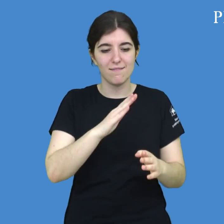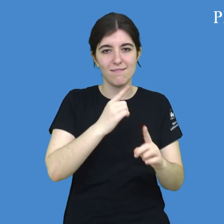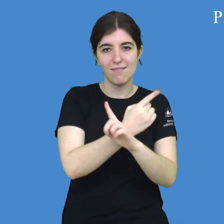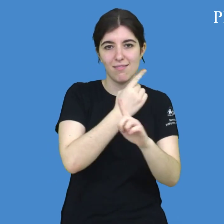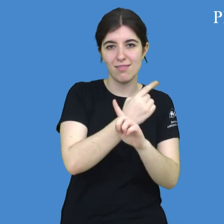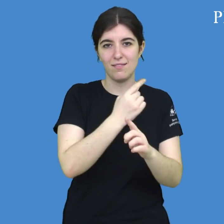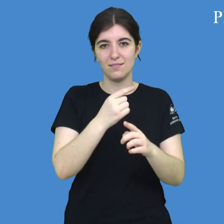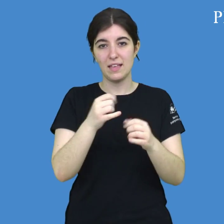nervioso